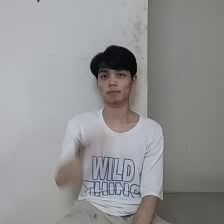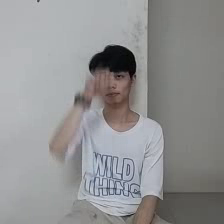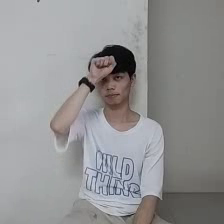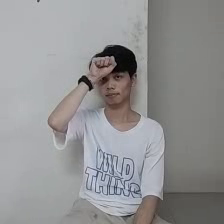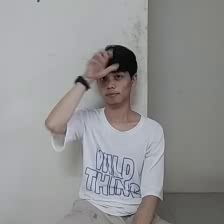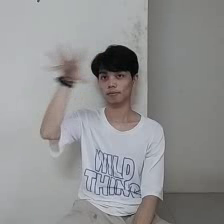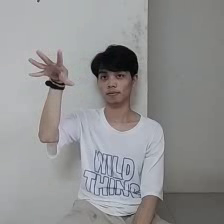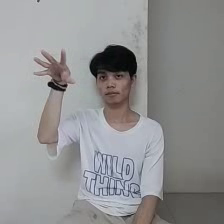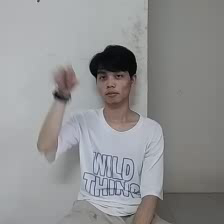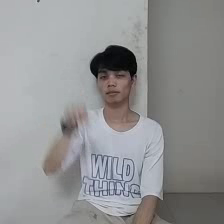Dạy dỗ